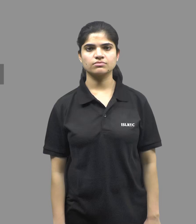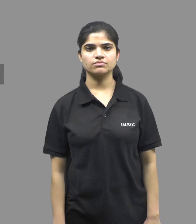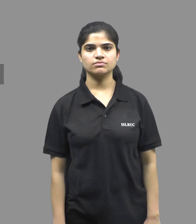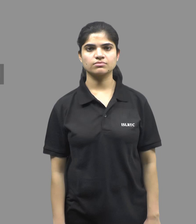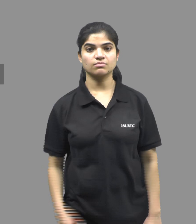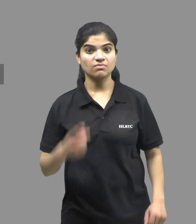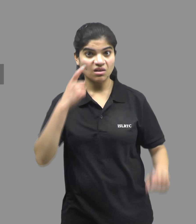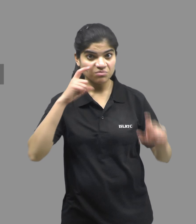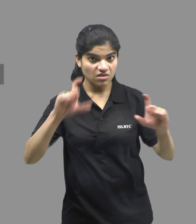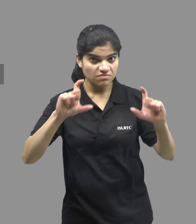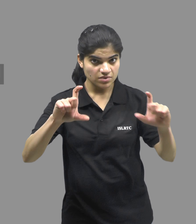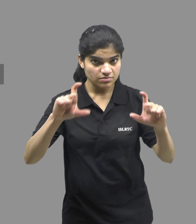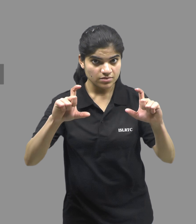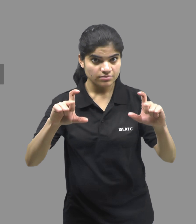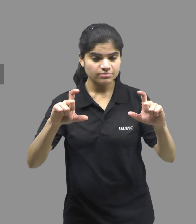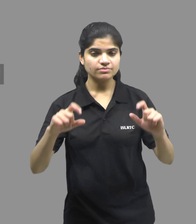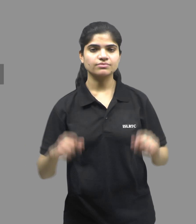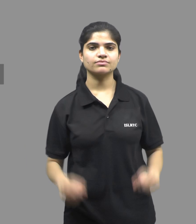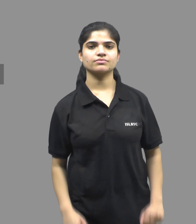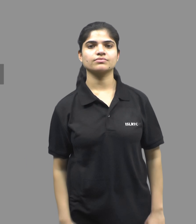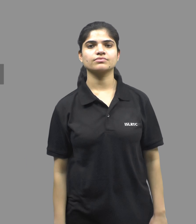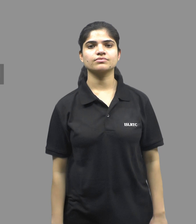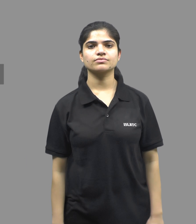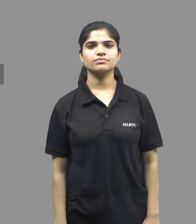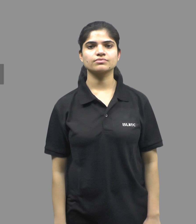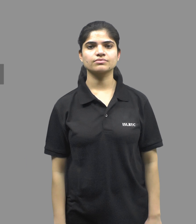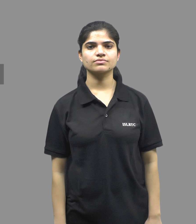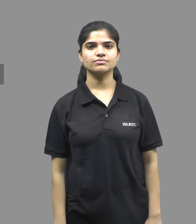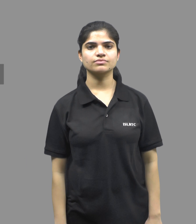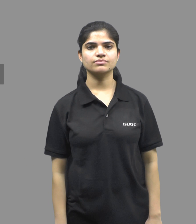Careful